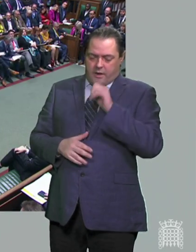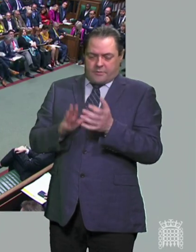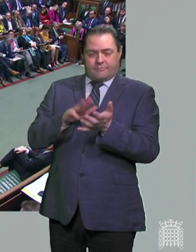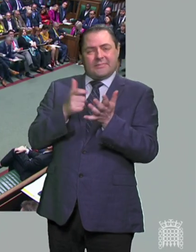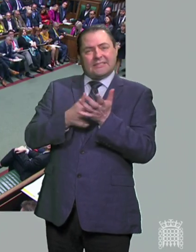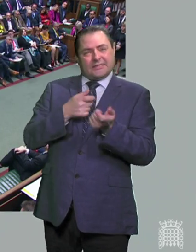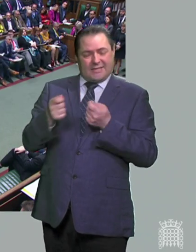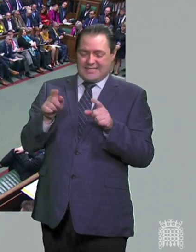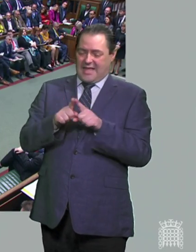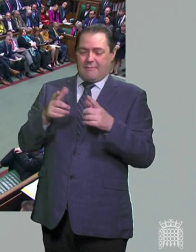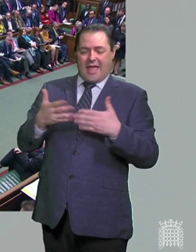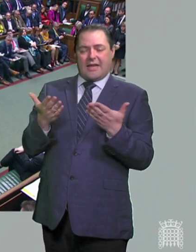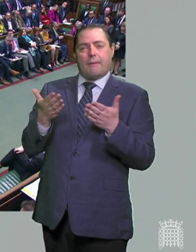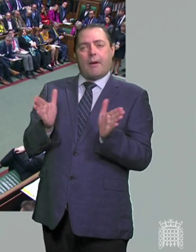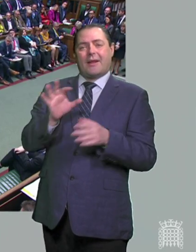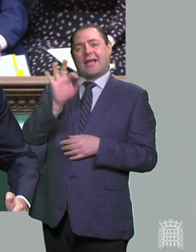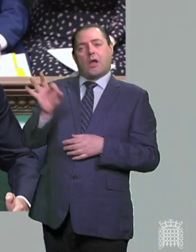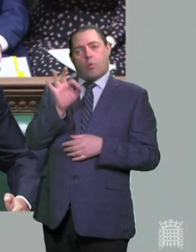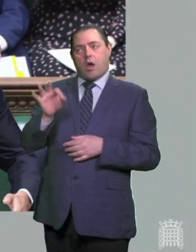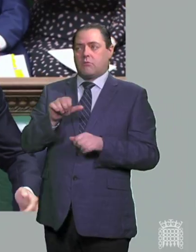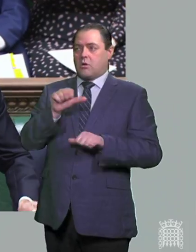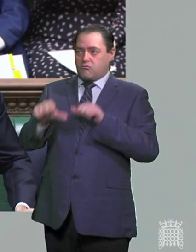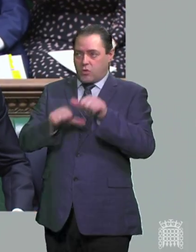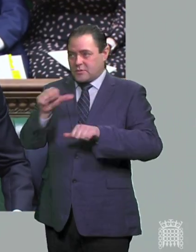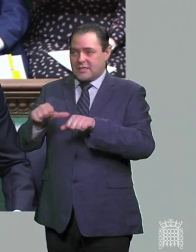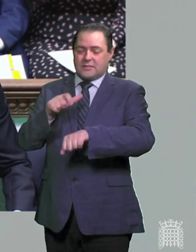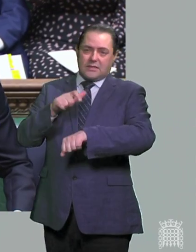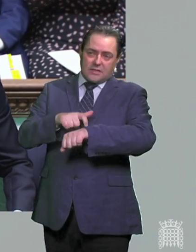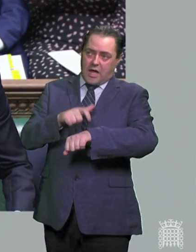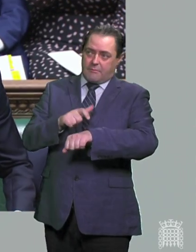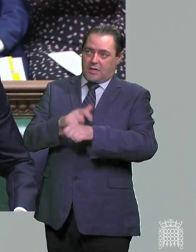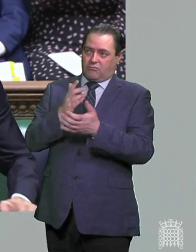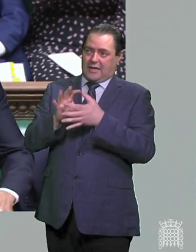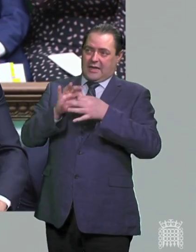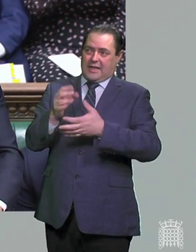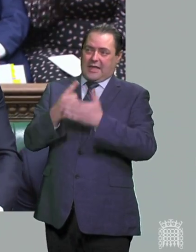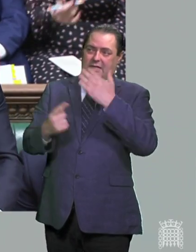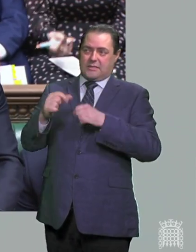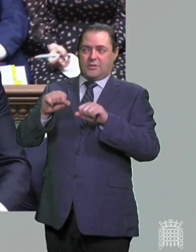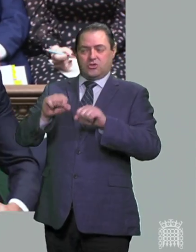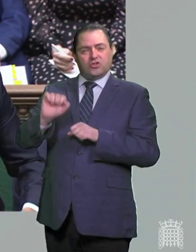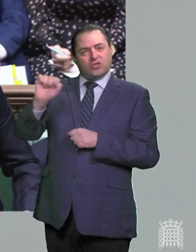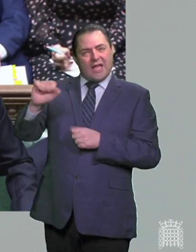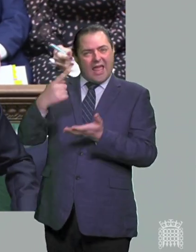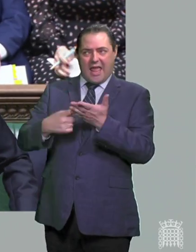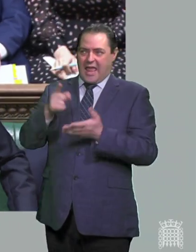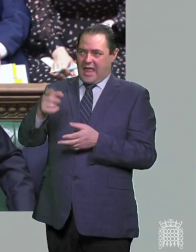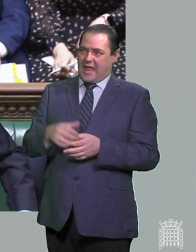As with any public inquiry, the process and timing of the inquiry stages are for the independent chair to decide.